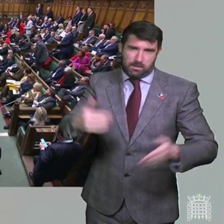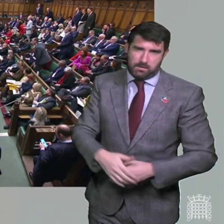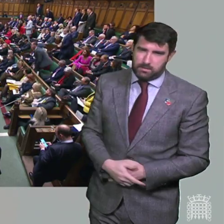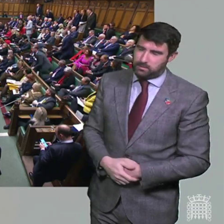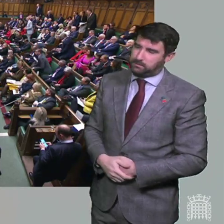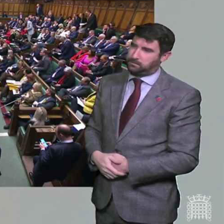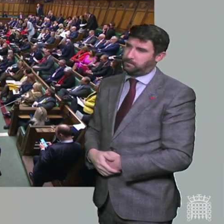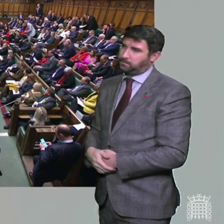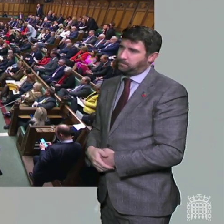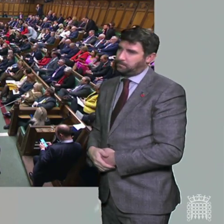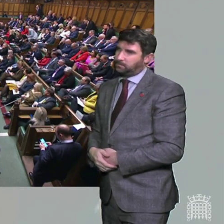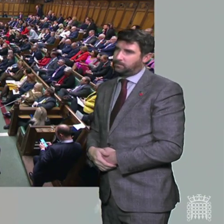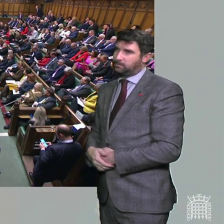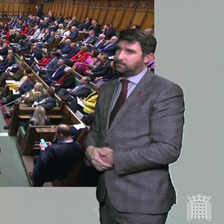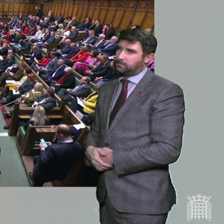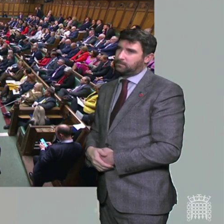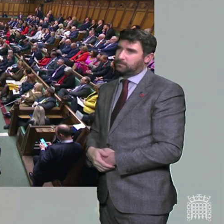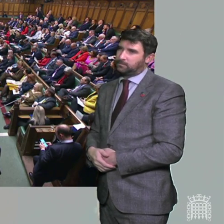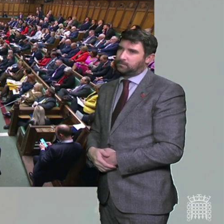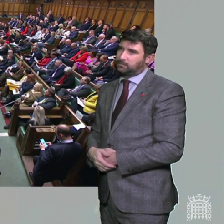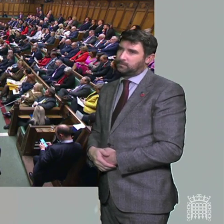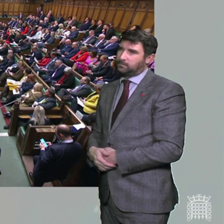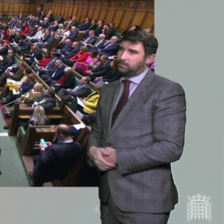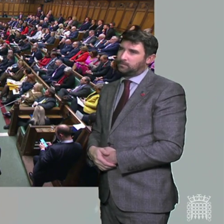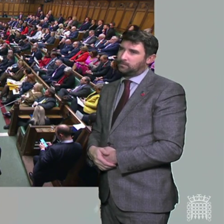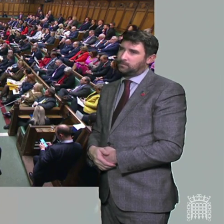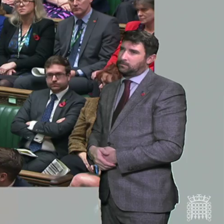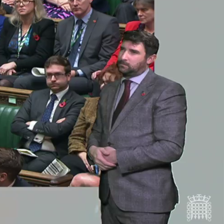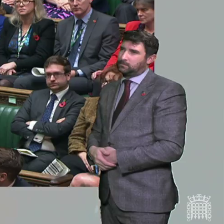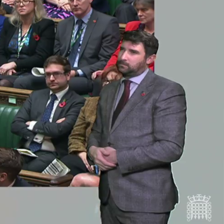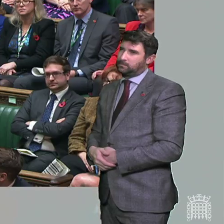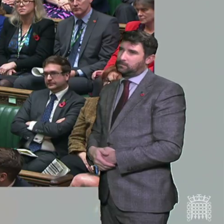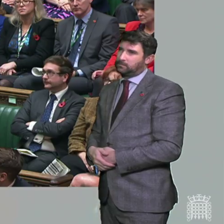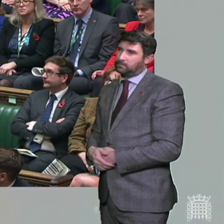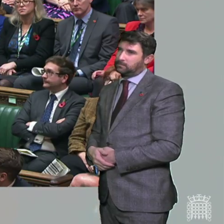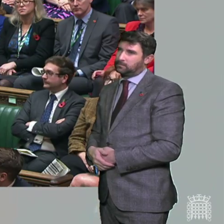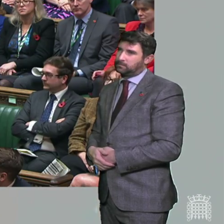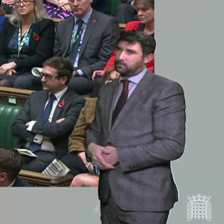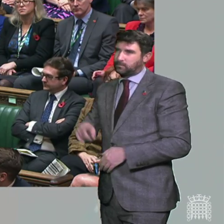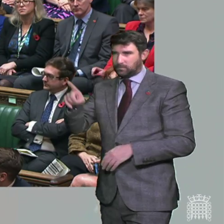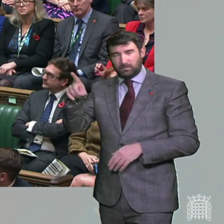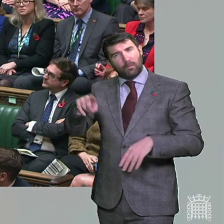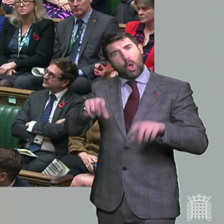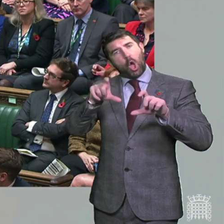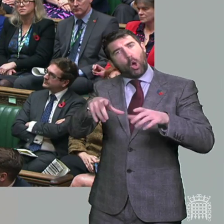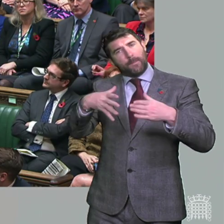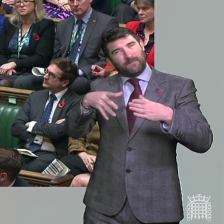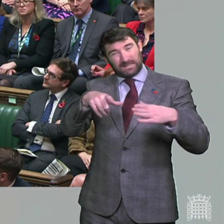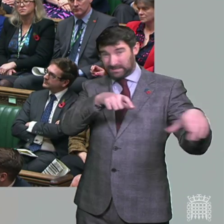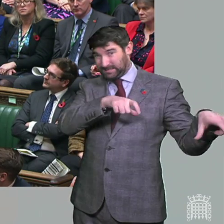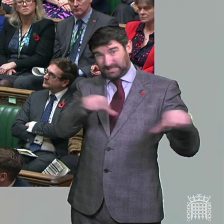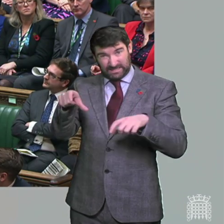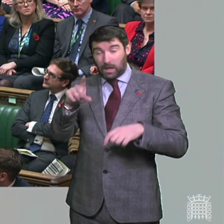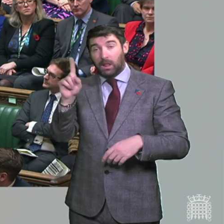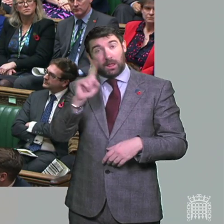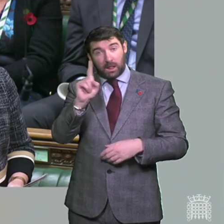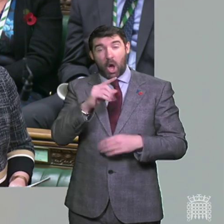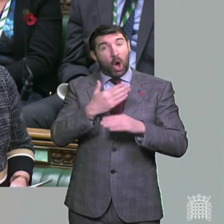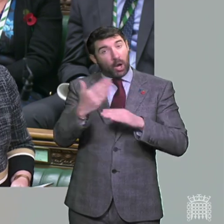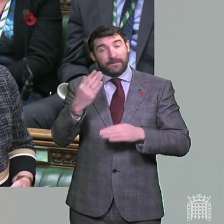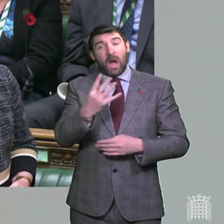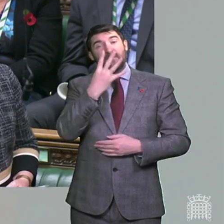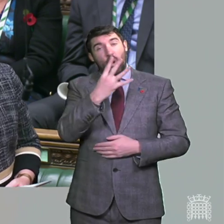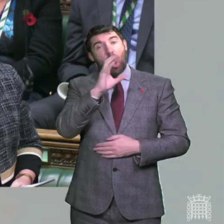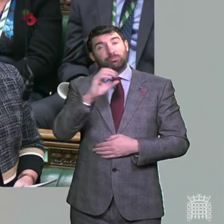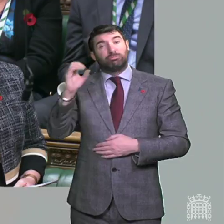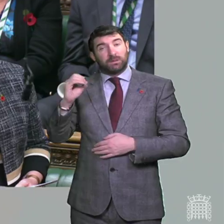Despite a productive meeting with the Immigration Minister yesterday, the Home Office continues to house over 400 asylum seekers in two neighbouring hotels in my constituency.